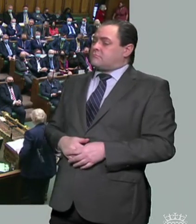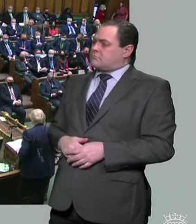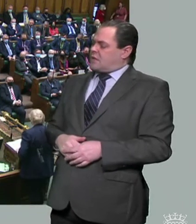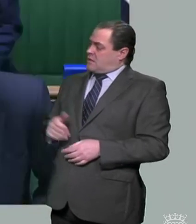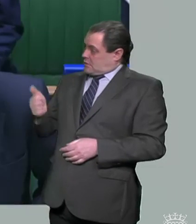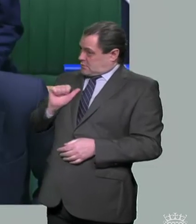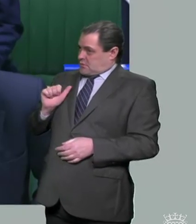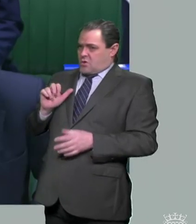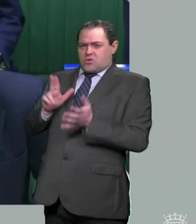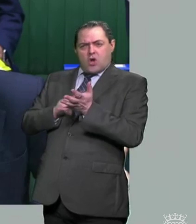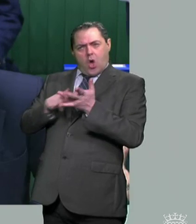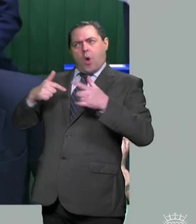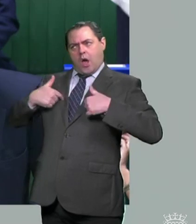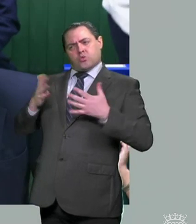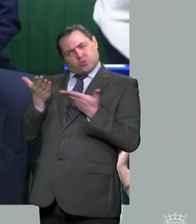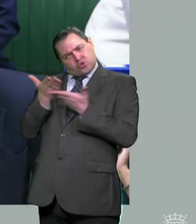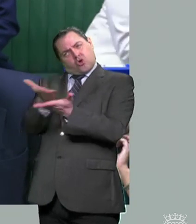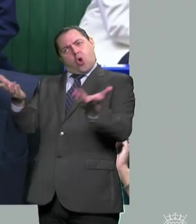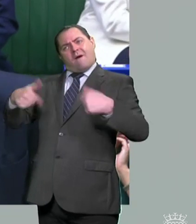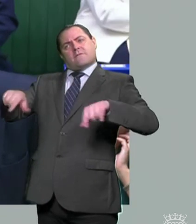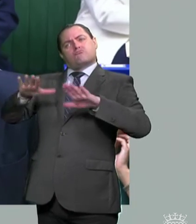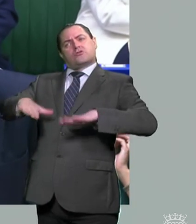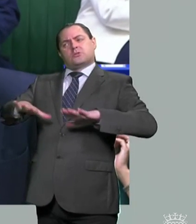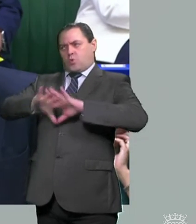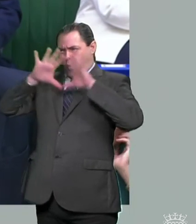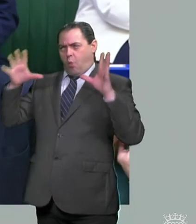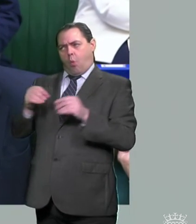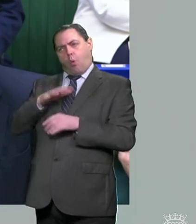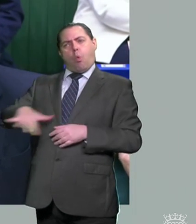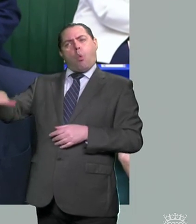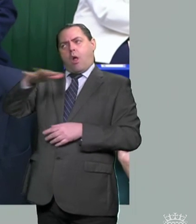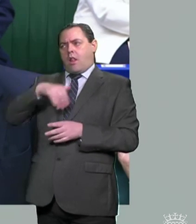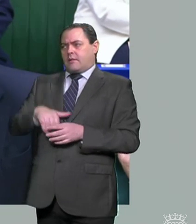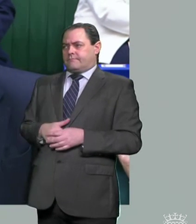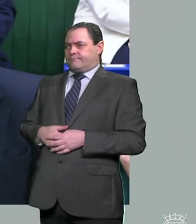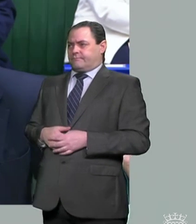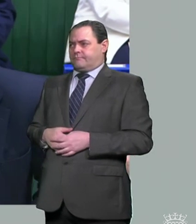No, I am in it to serve my country and the entire United Kingdom